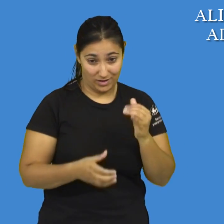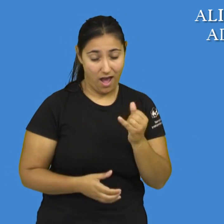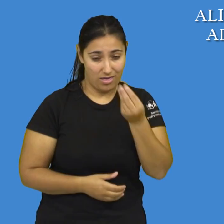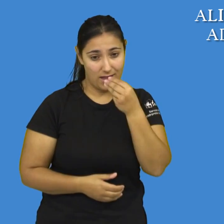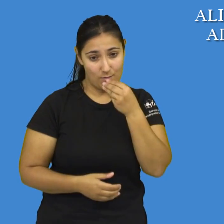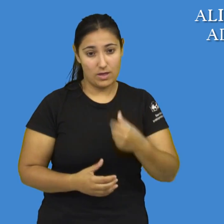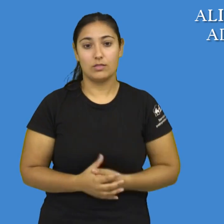comer